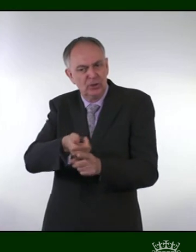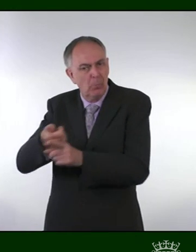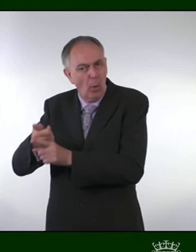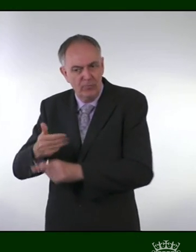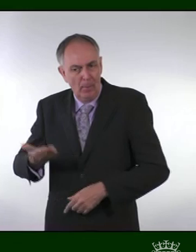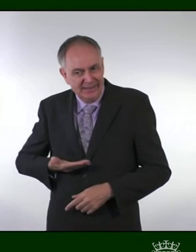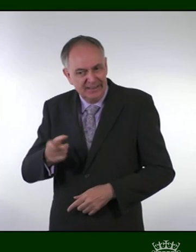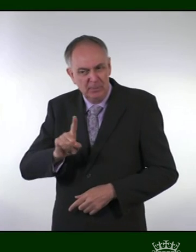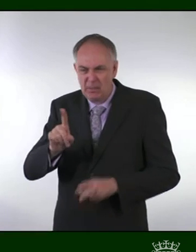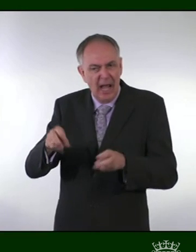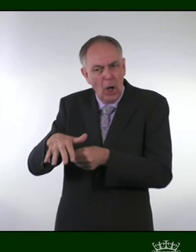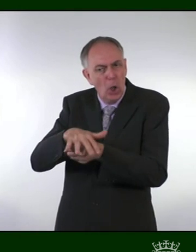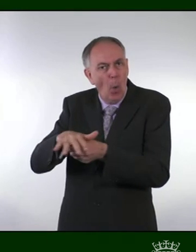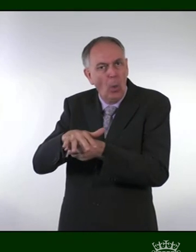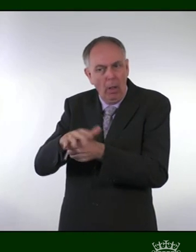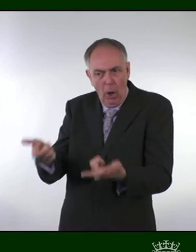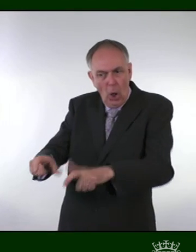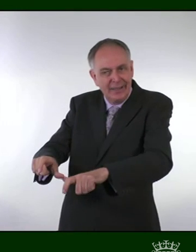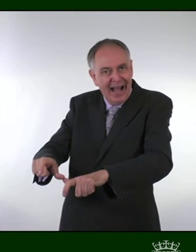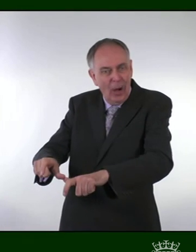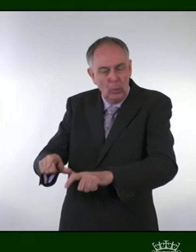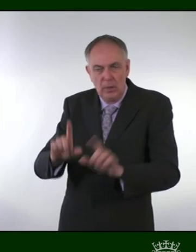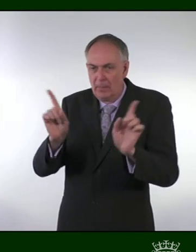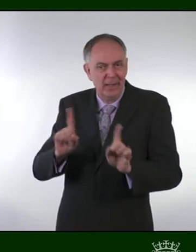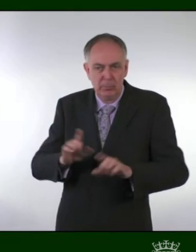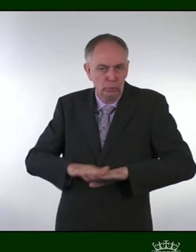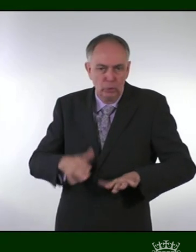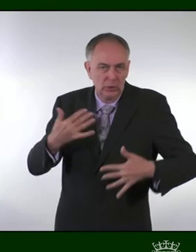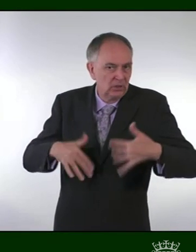677, c. 1178; Official Report, 24 June 2020; Vol.